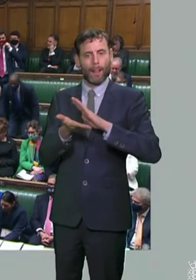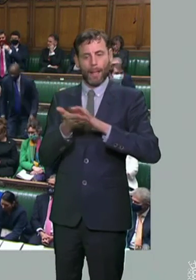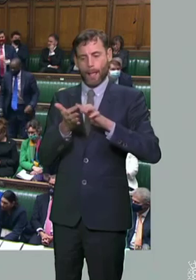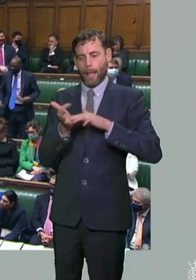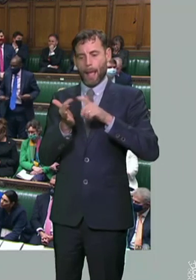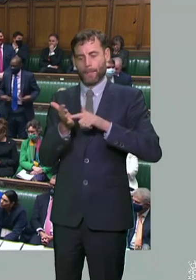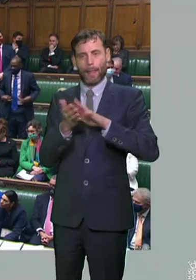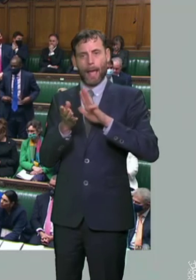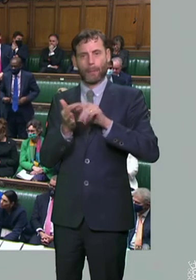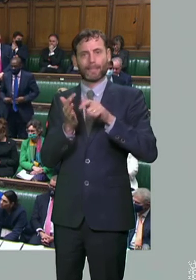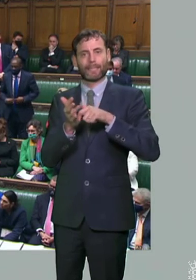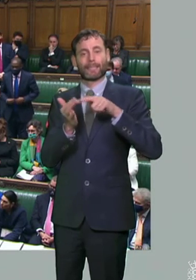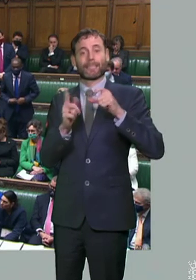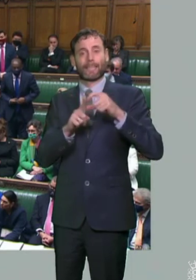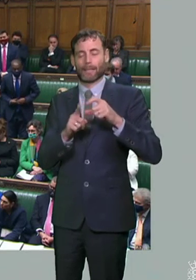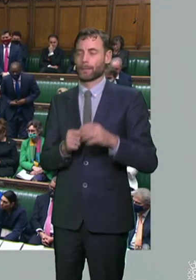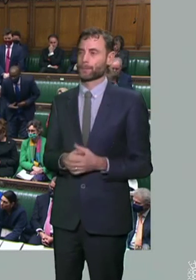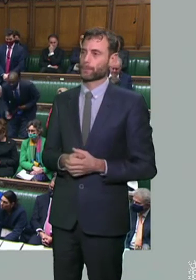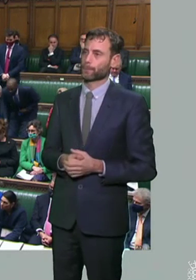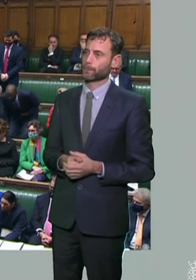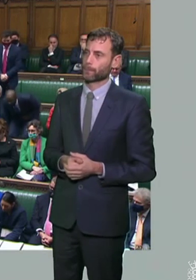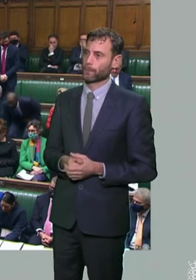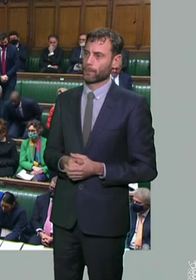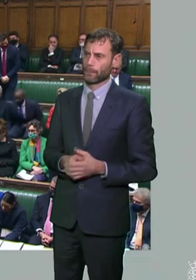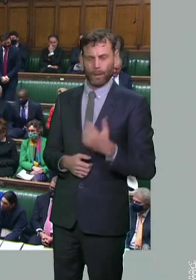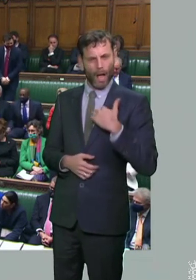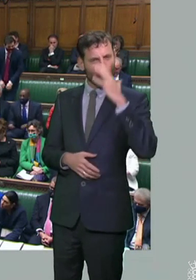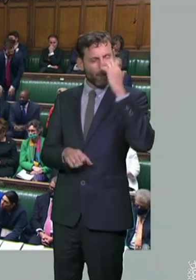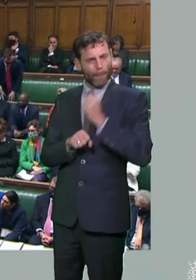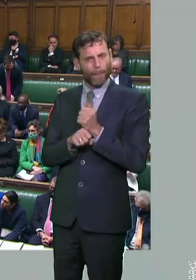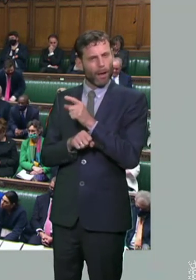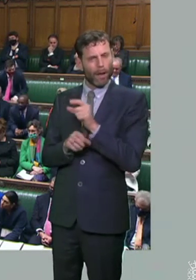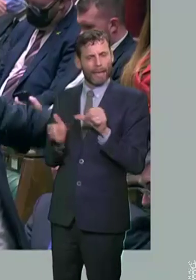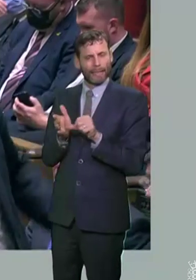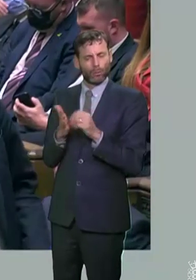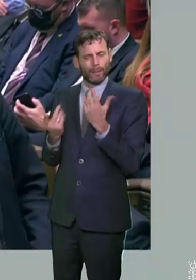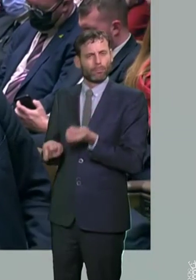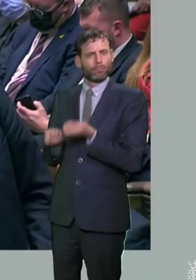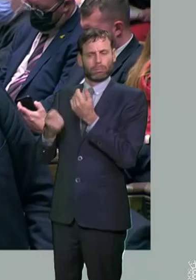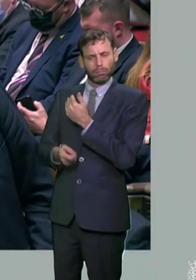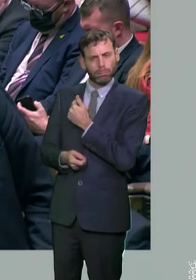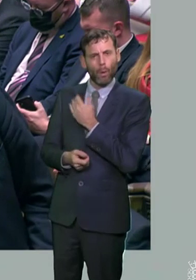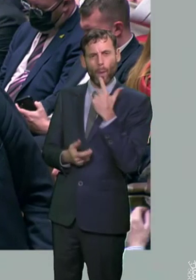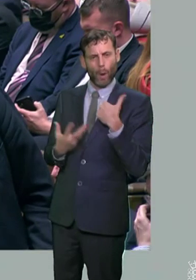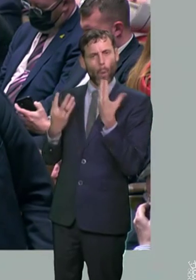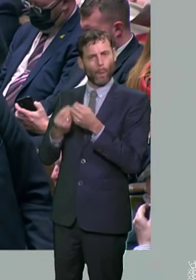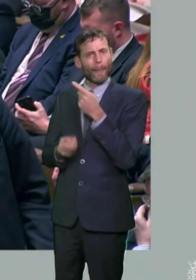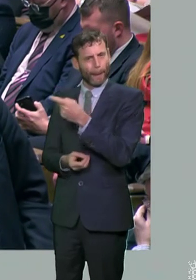I am grateful to my right honourable Friend and I do remember the issue being raised with me when I was with him.